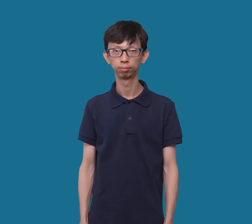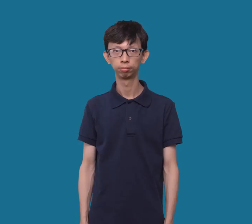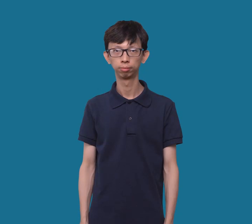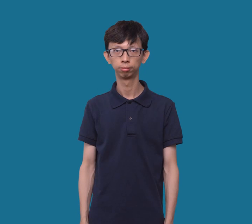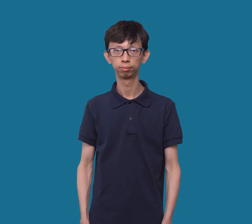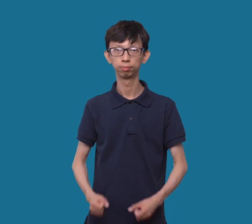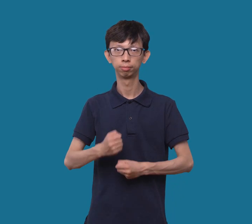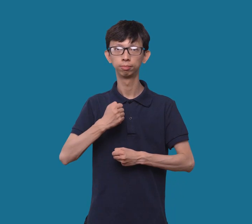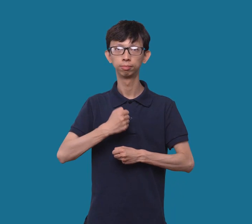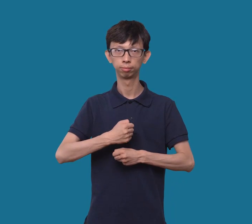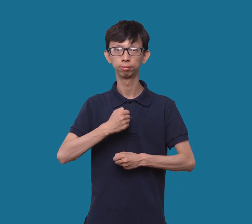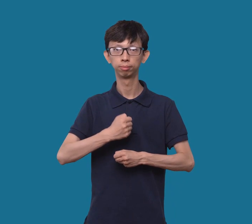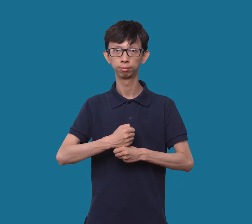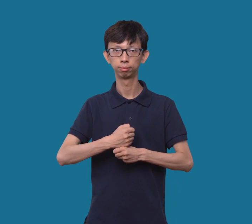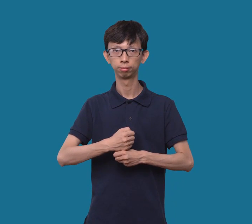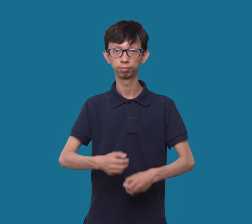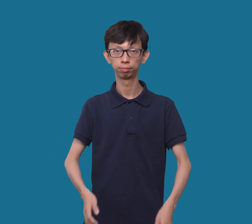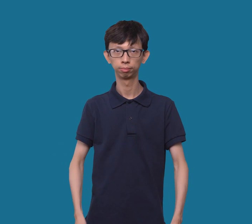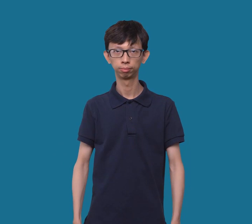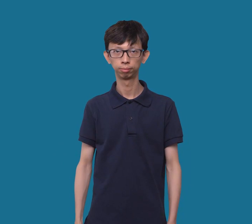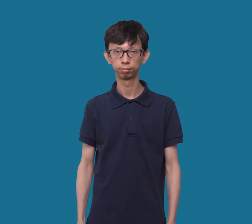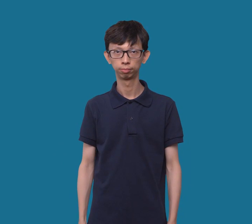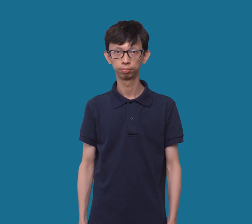việc làm